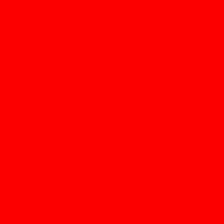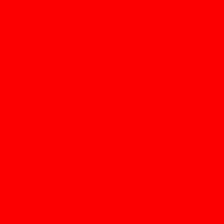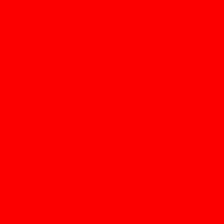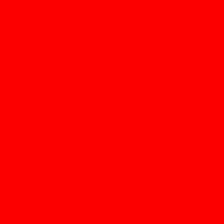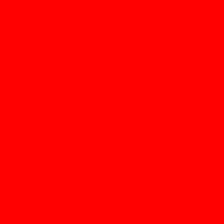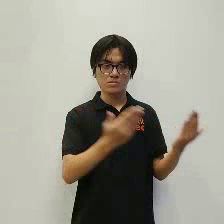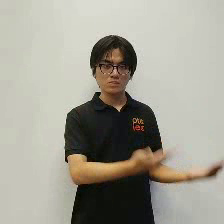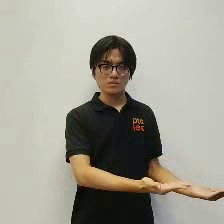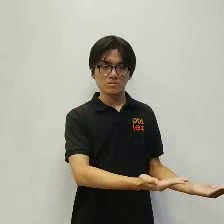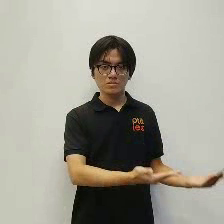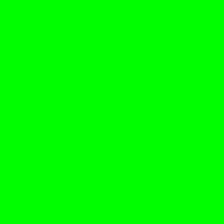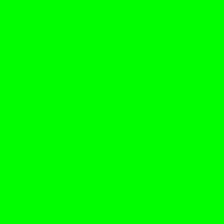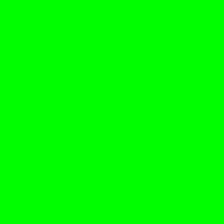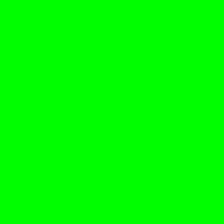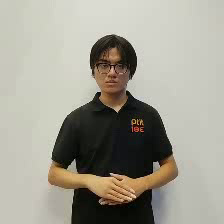Mời vào